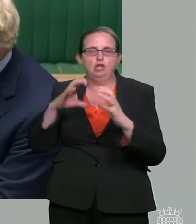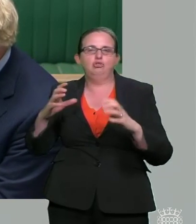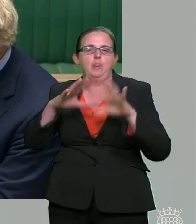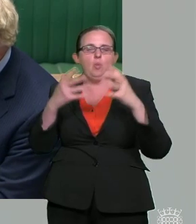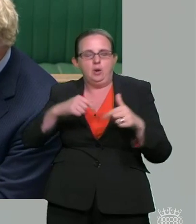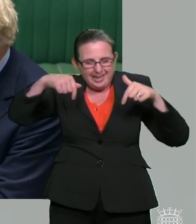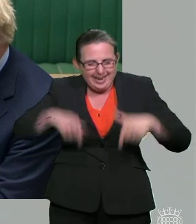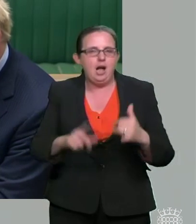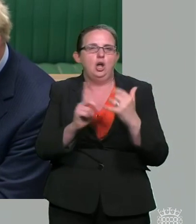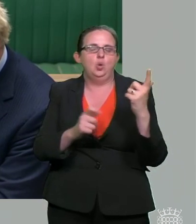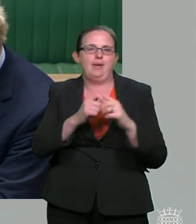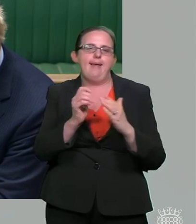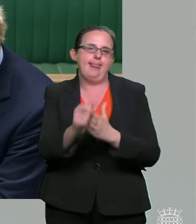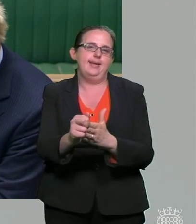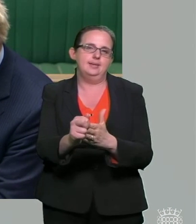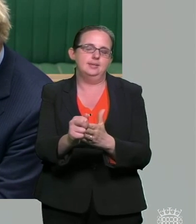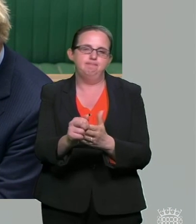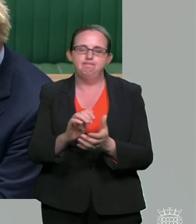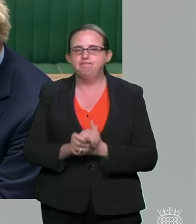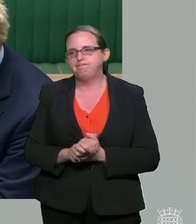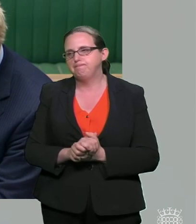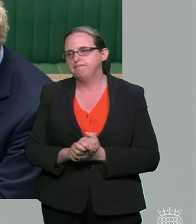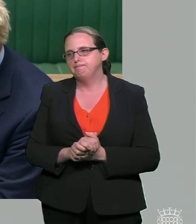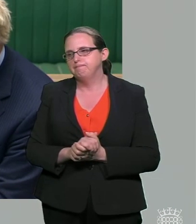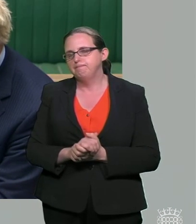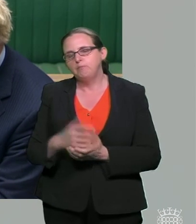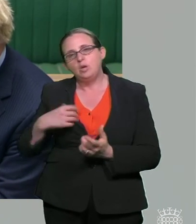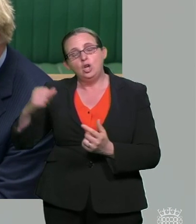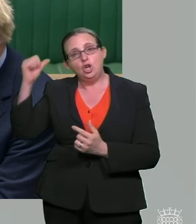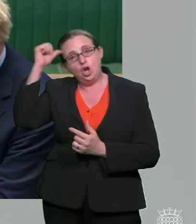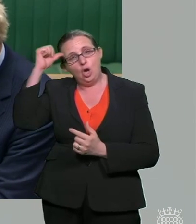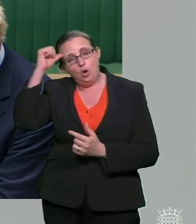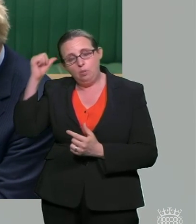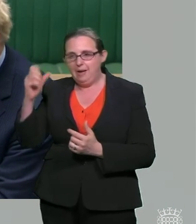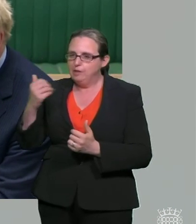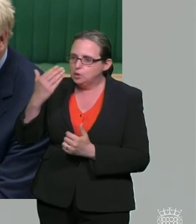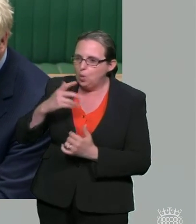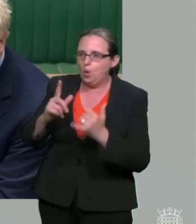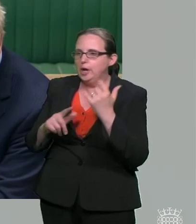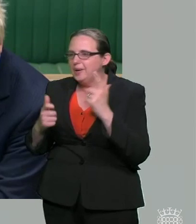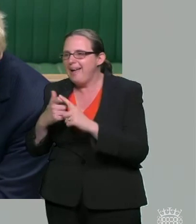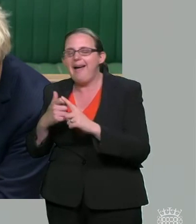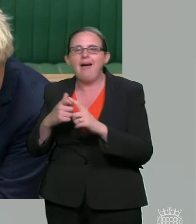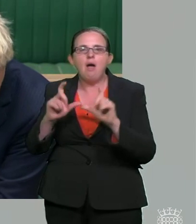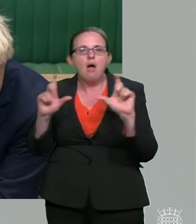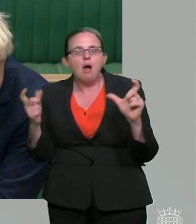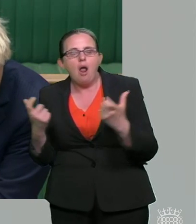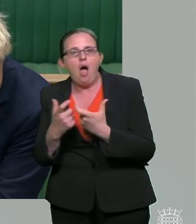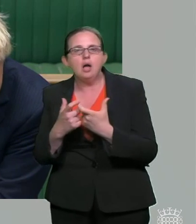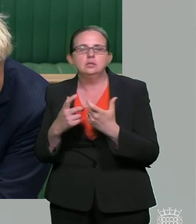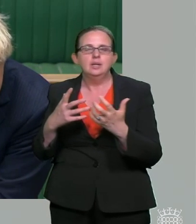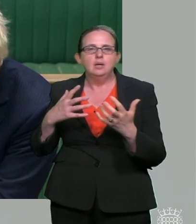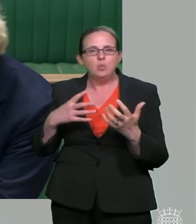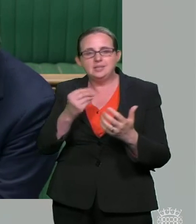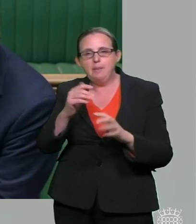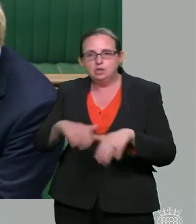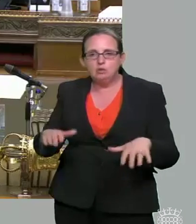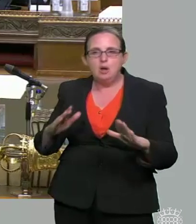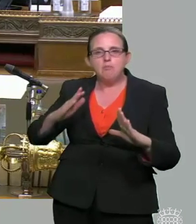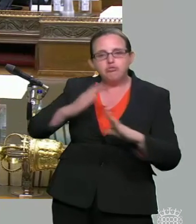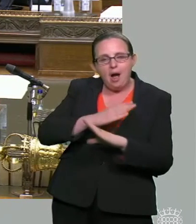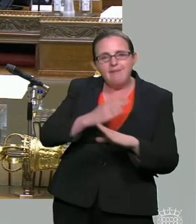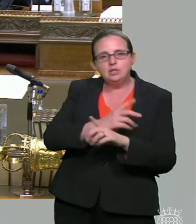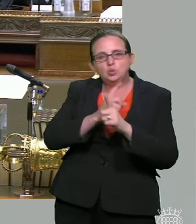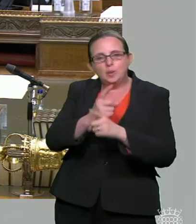We all know there are schools and classrooms in this country where children are getting private tuition, thanks to the hard work of their parents.